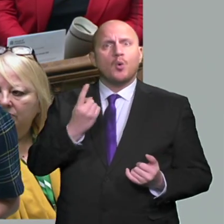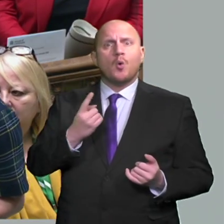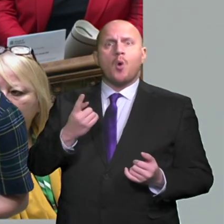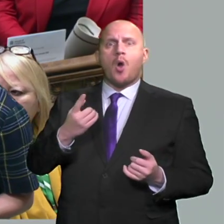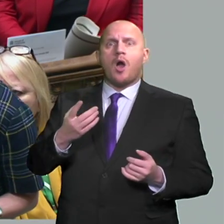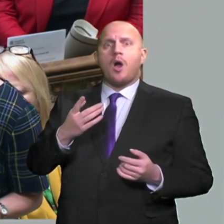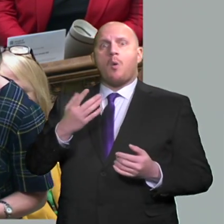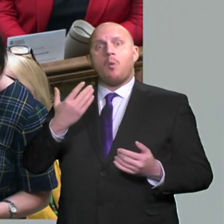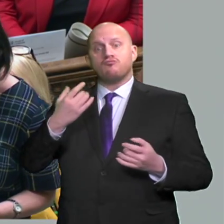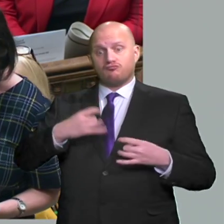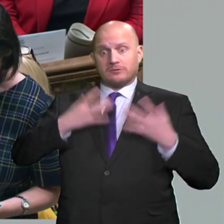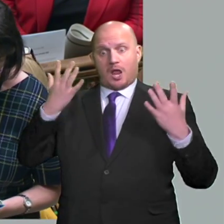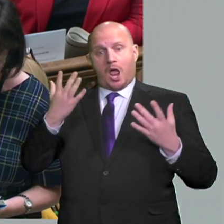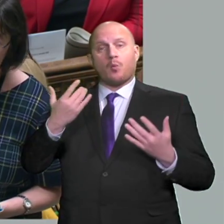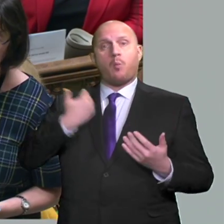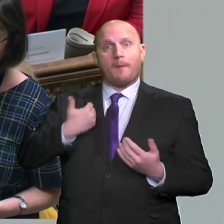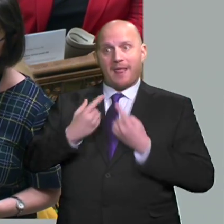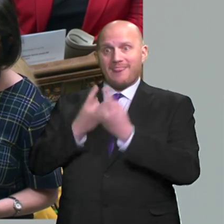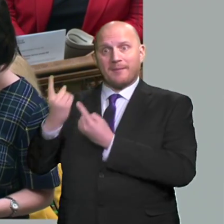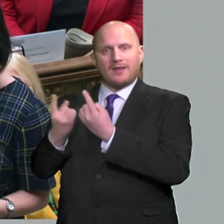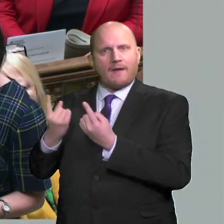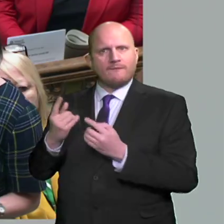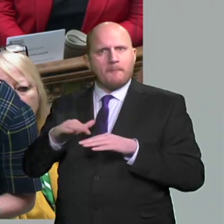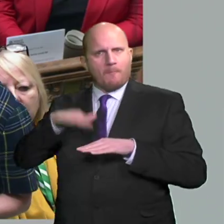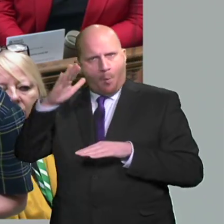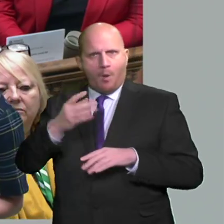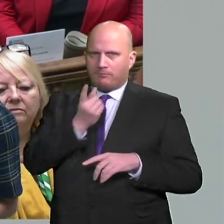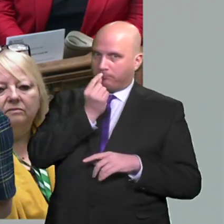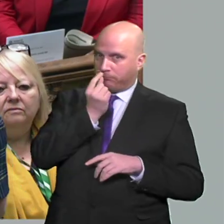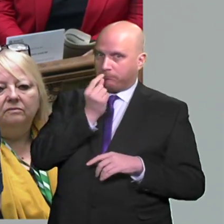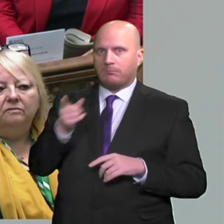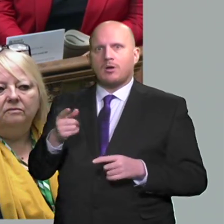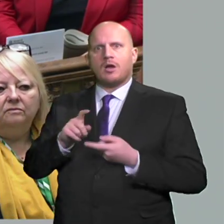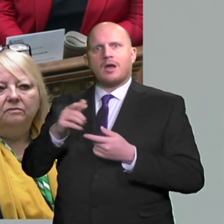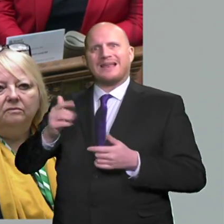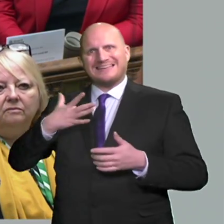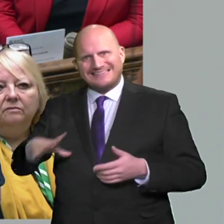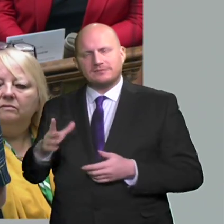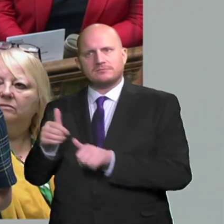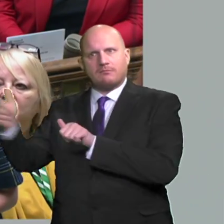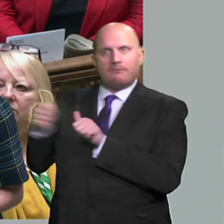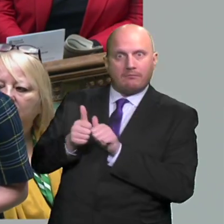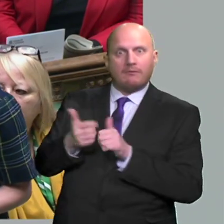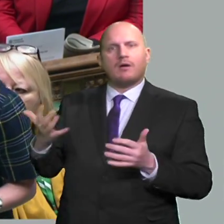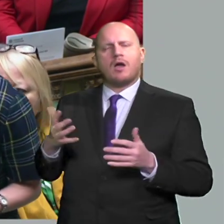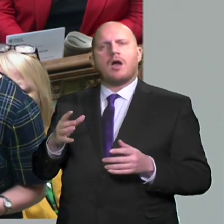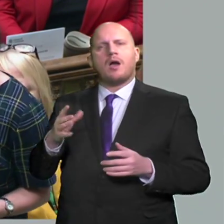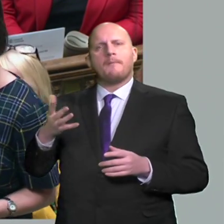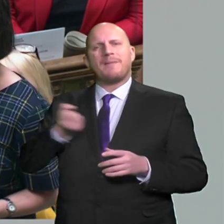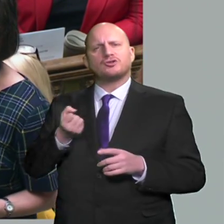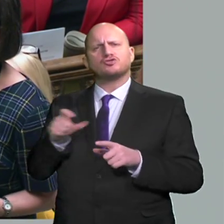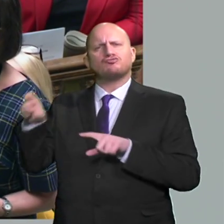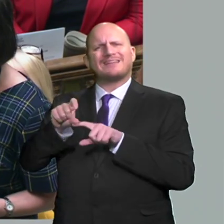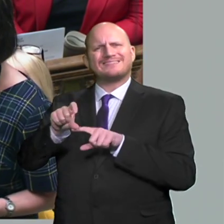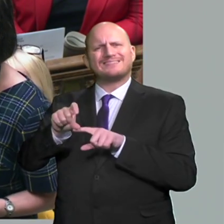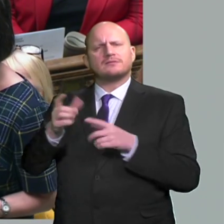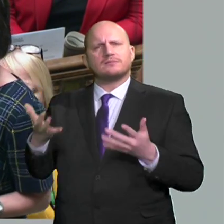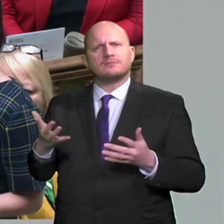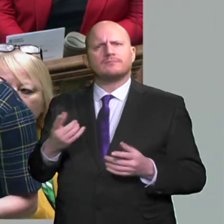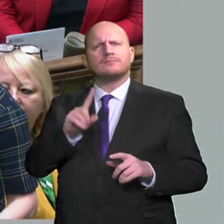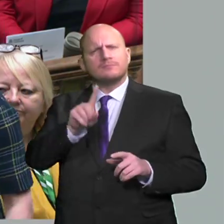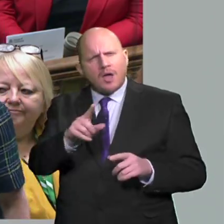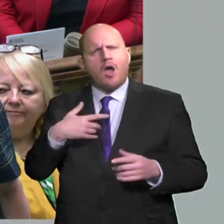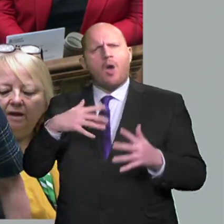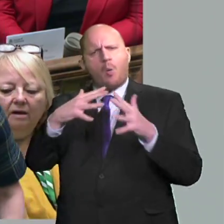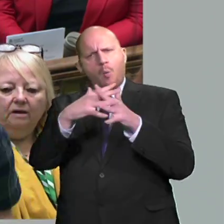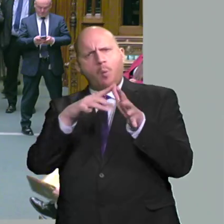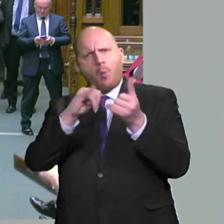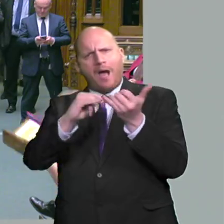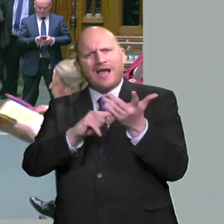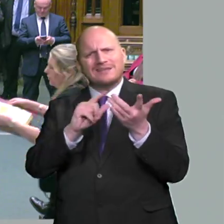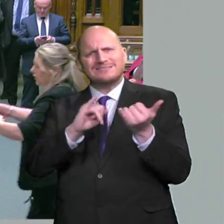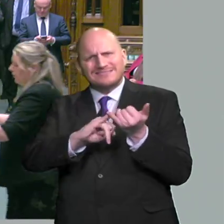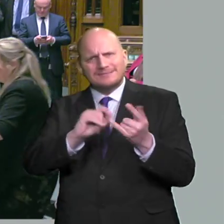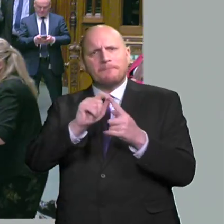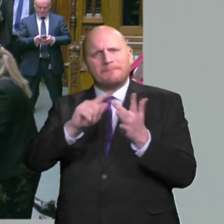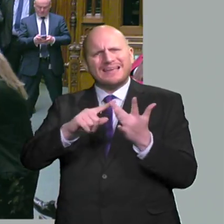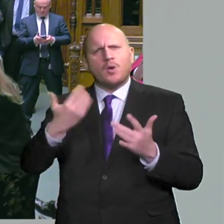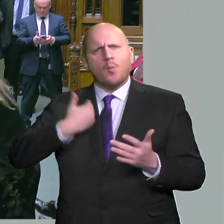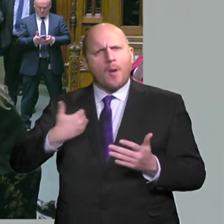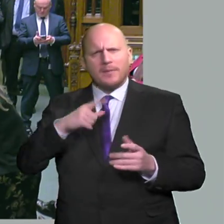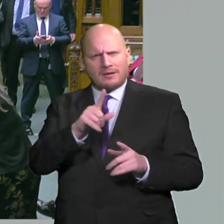That is a problem that persists. Will the Minister urgently address the issue, particularly the injustice suffered by WASPI women, or will her Government just ignore women being poorer in retirement?